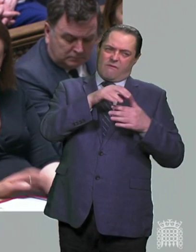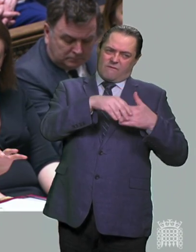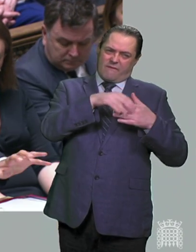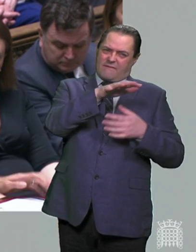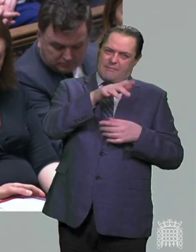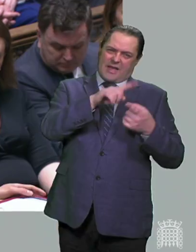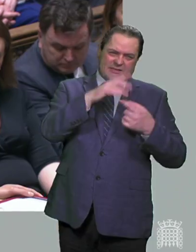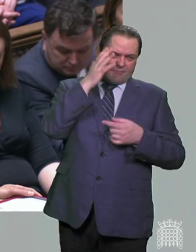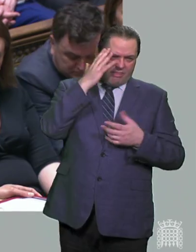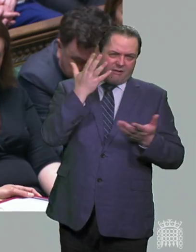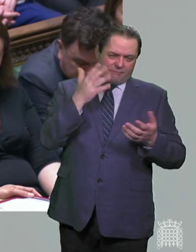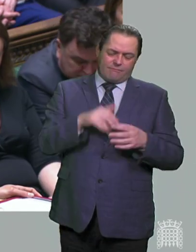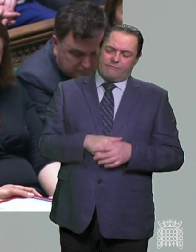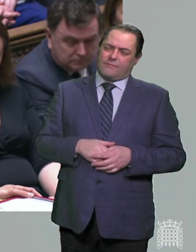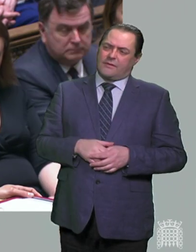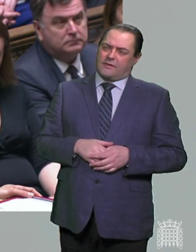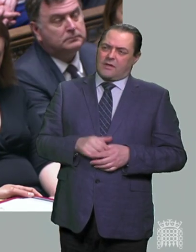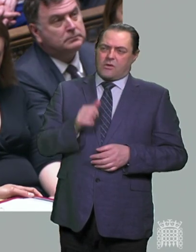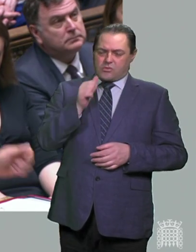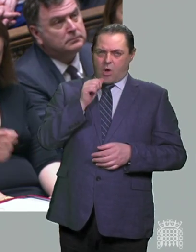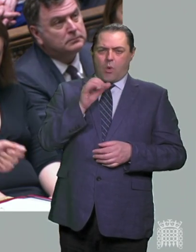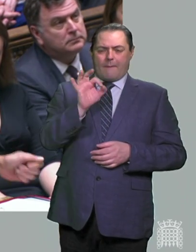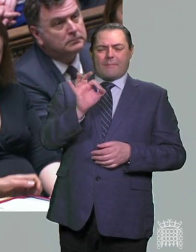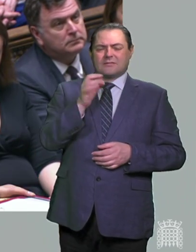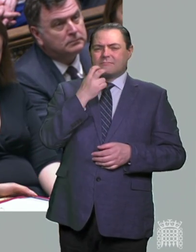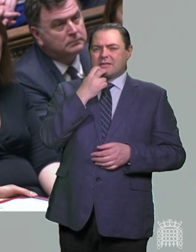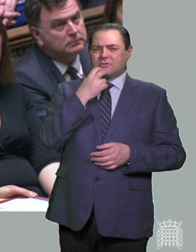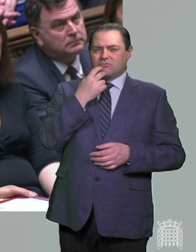We are aware of the concerns about button batteries.